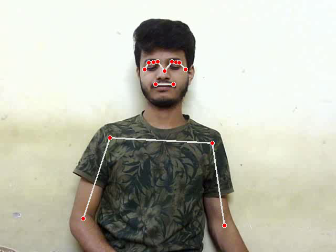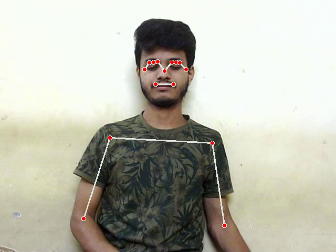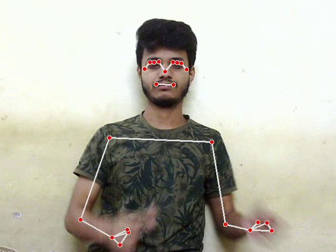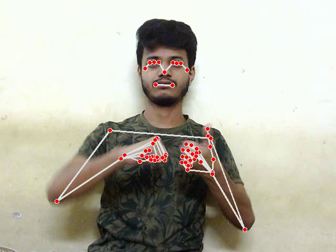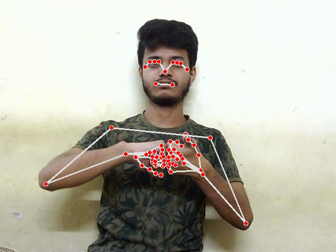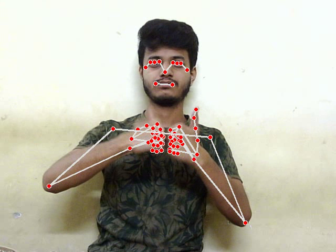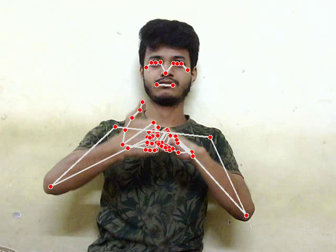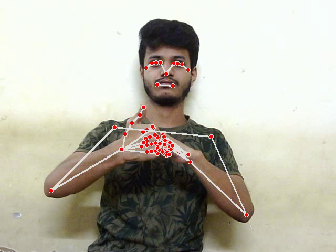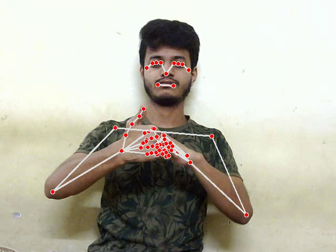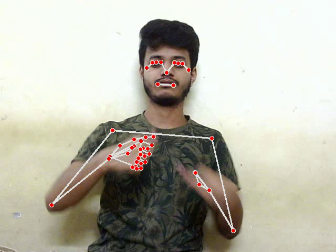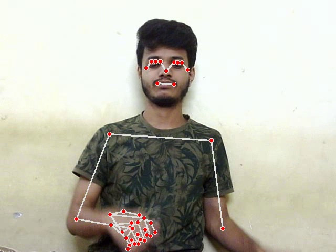how